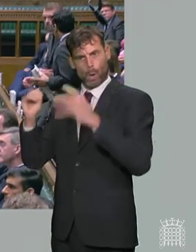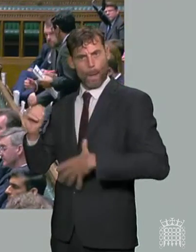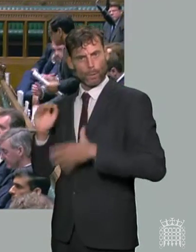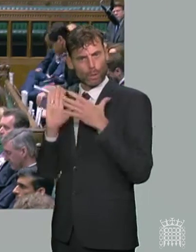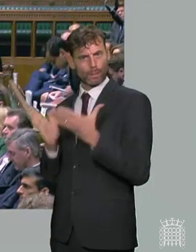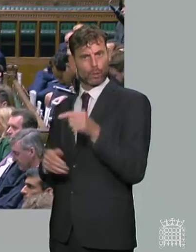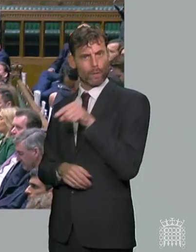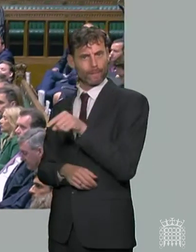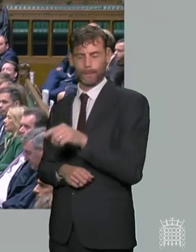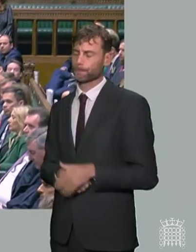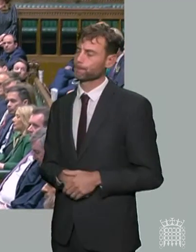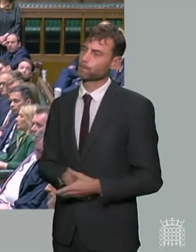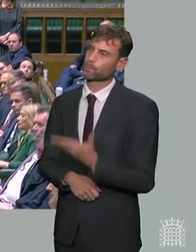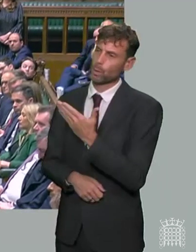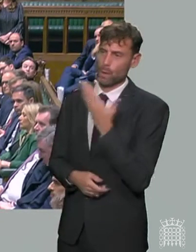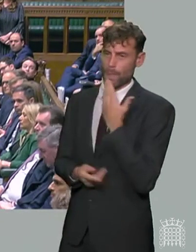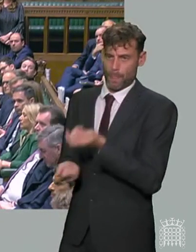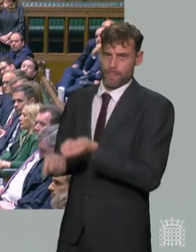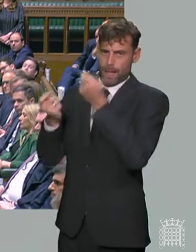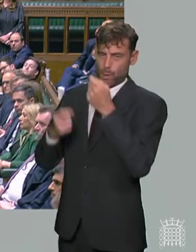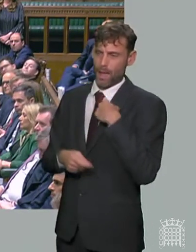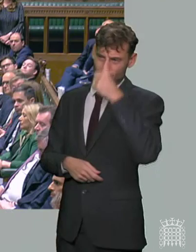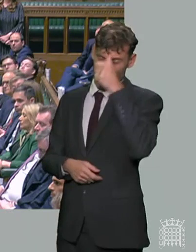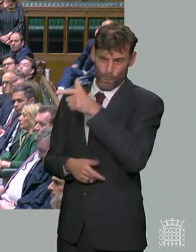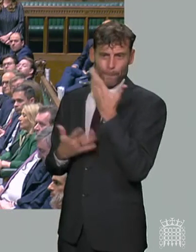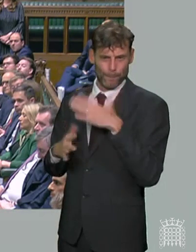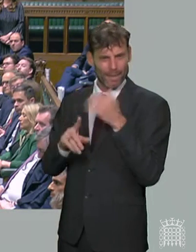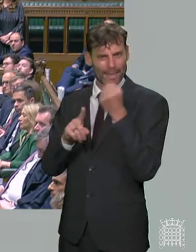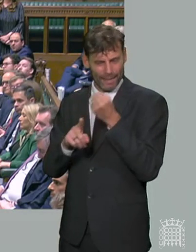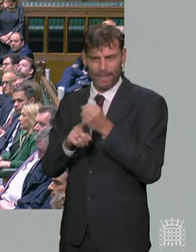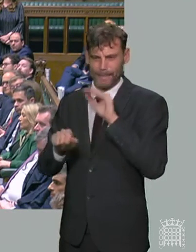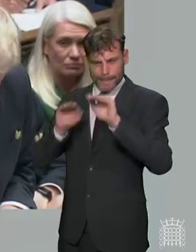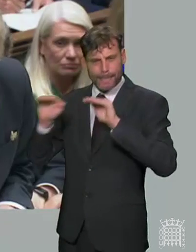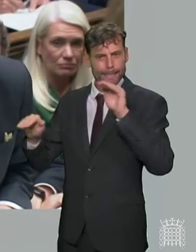Yes. I thank my honourable Friend for raising this matter; I know he has campaigned on that issue.